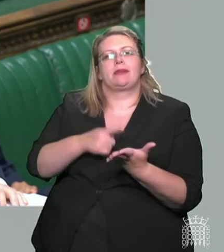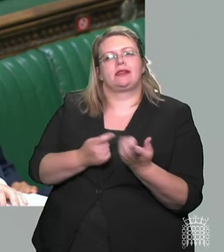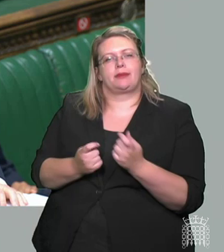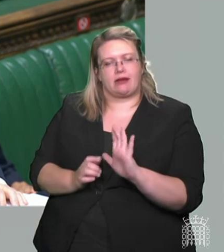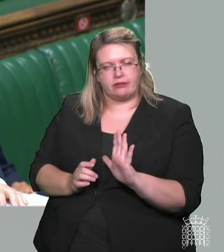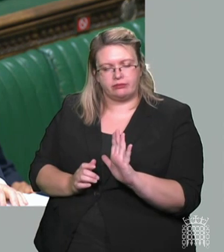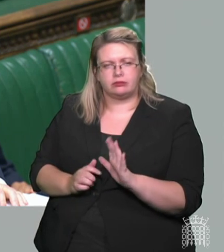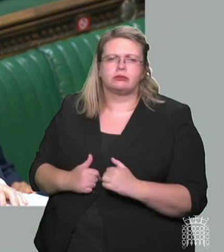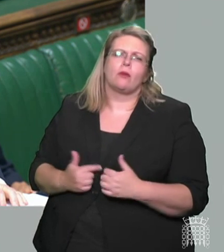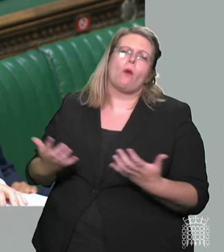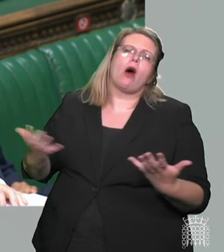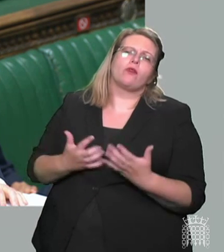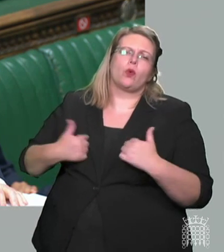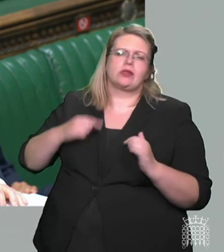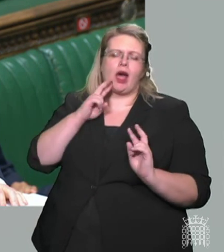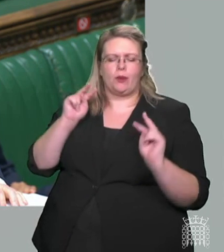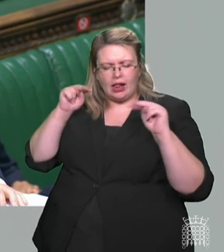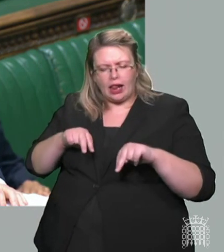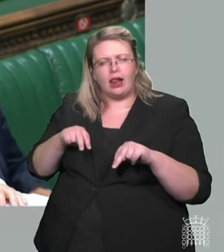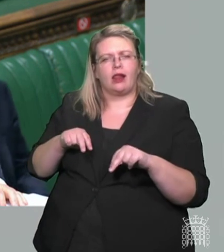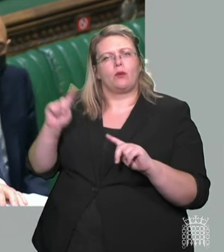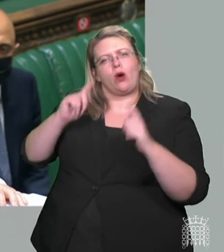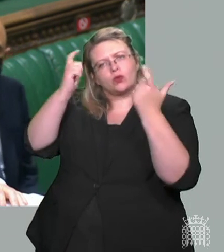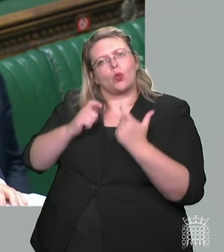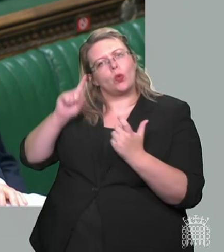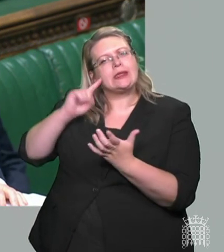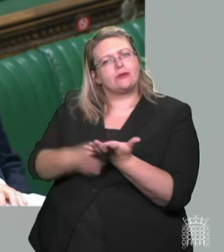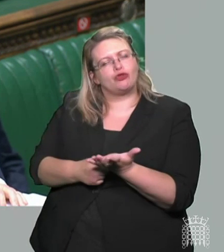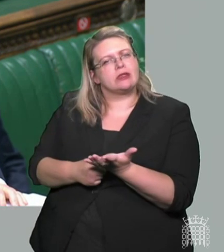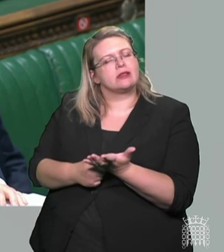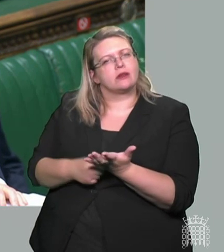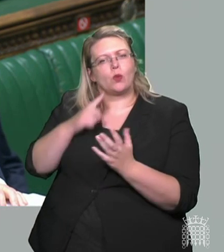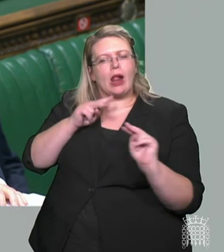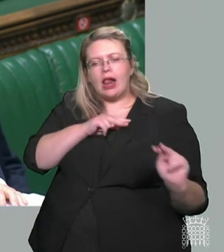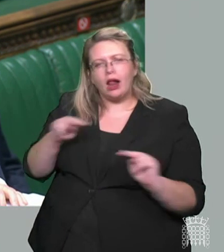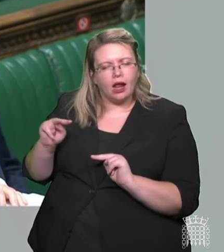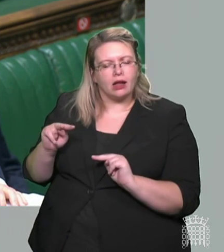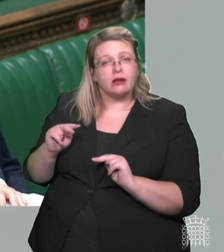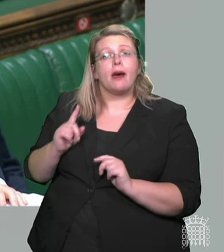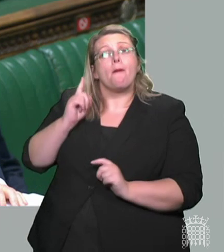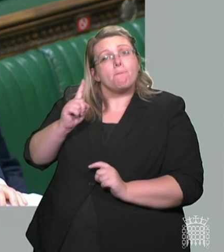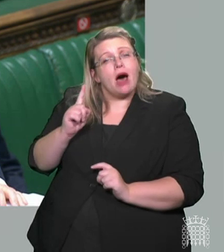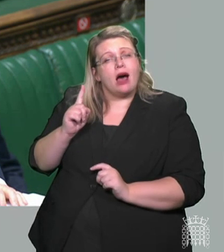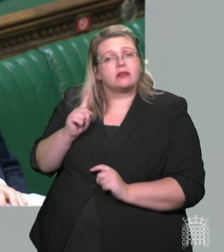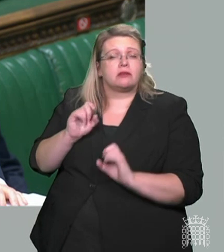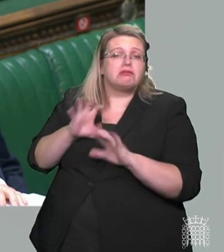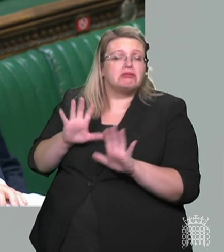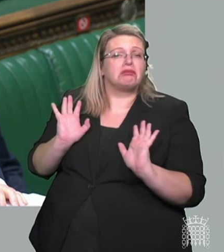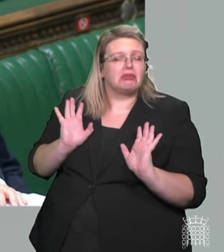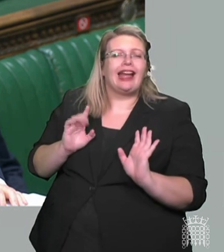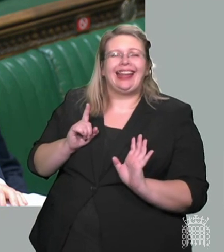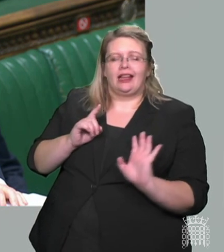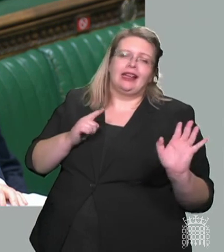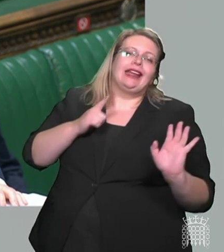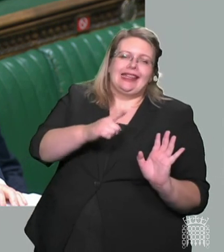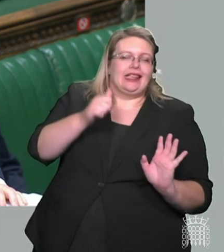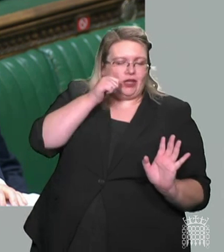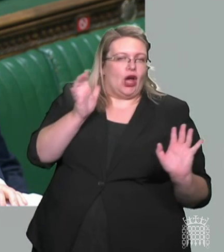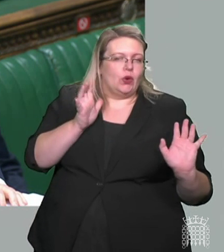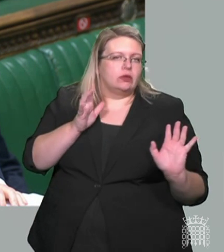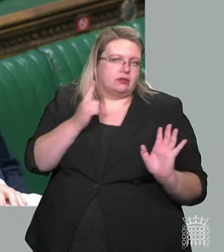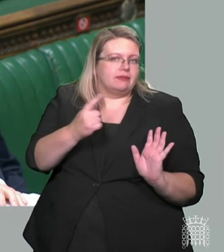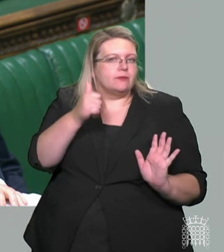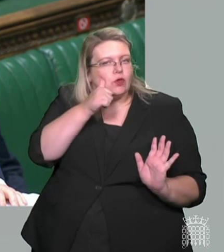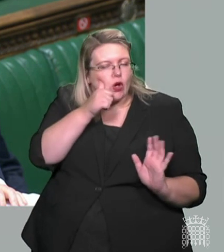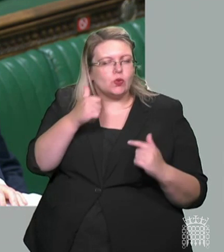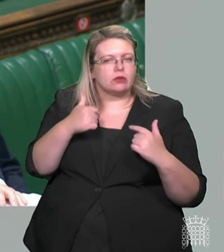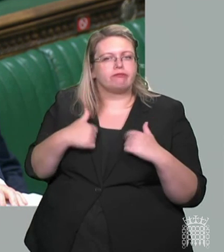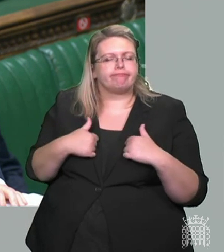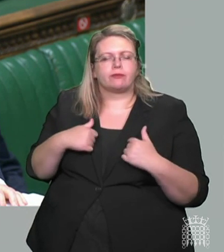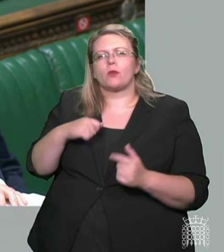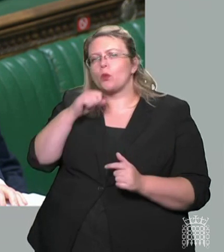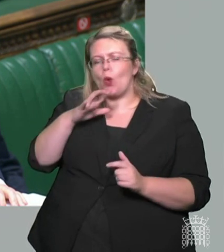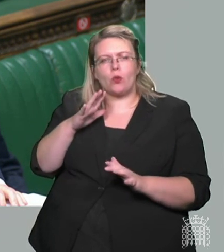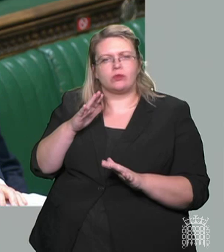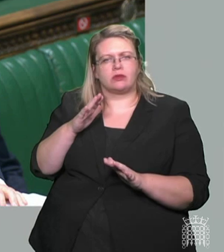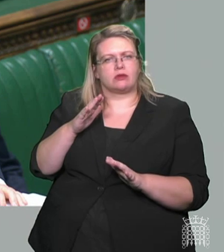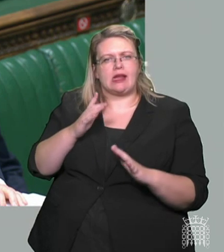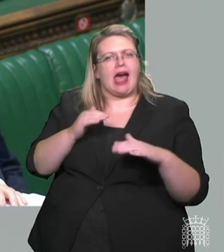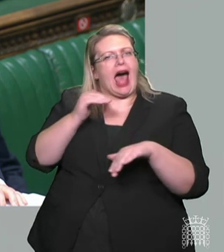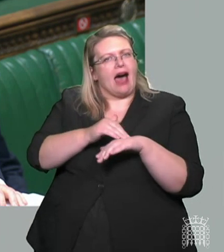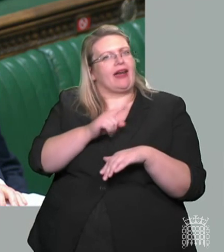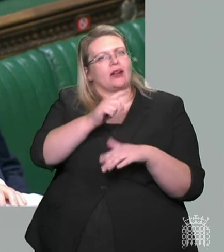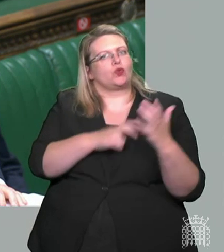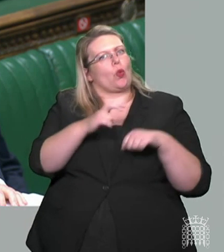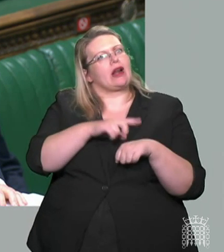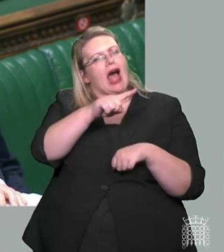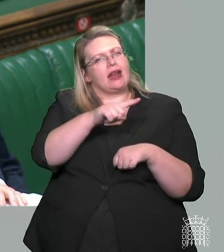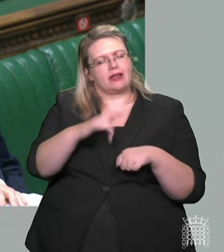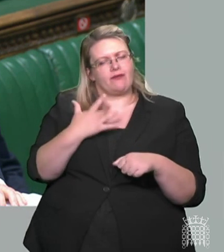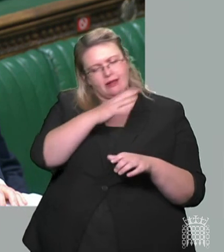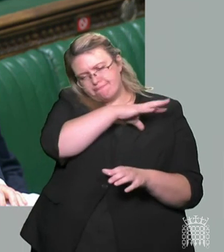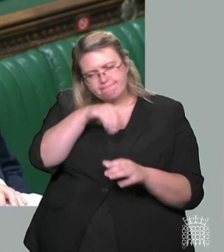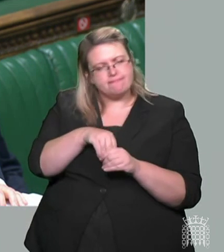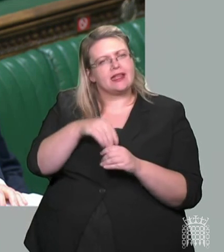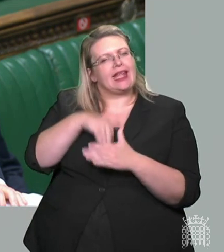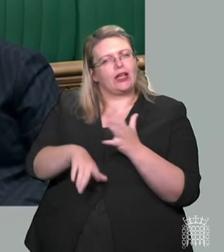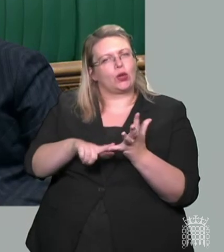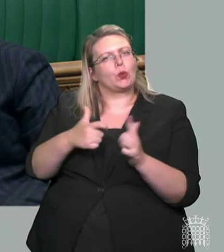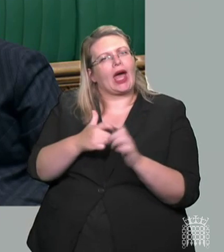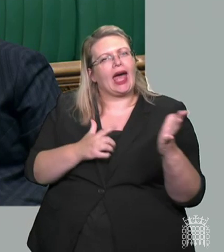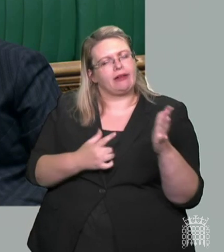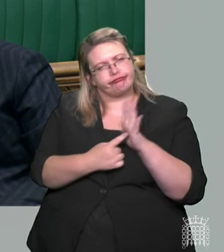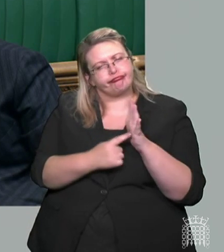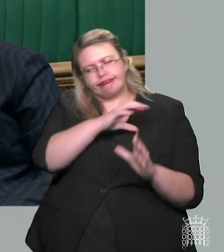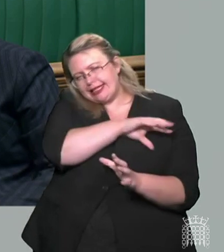We will, of course, study the ruling of the court in detail, but I can give him this general reassurance, which he knows to be true, that nothing will affect the position of Northern Ireland as part of the United Kingdom.